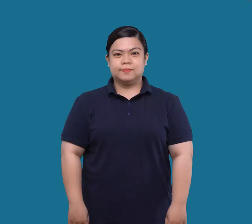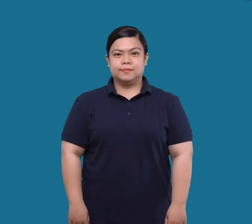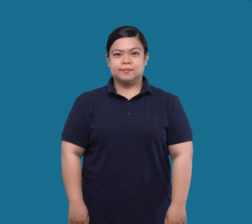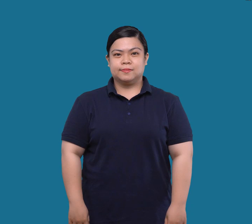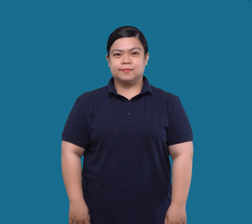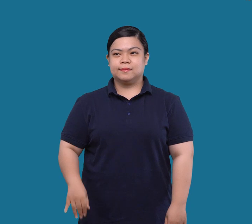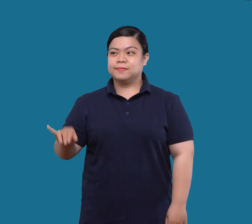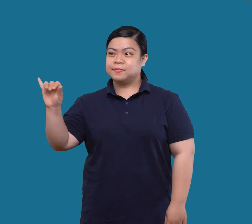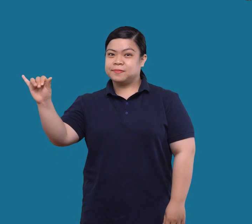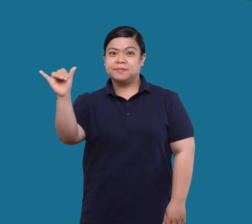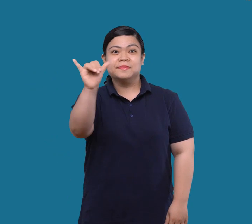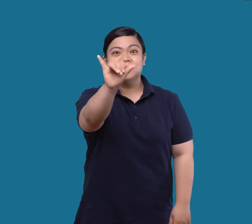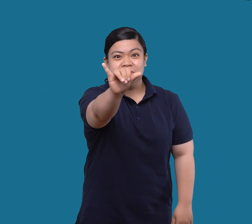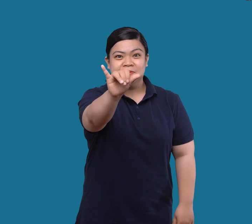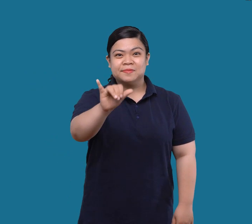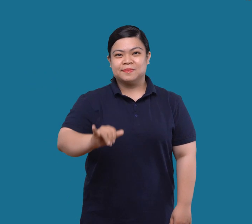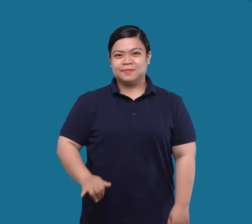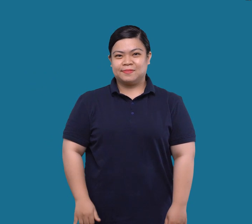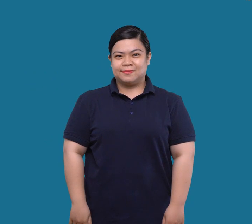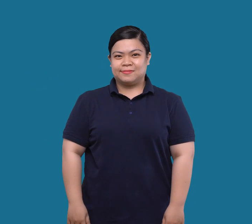bạn ấy yêu bạn